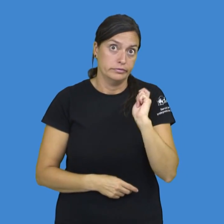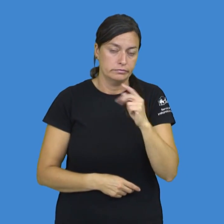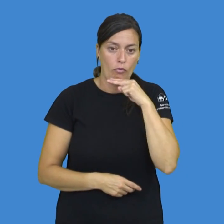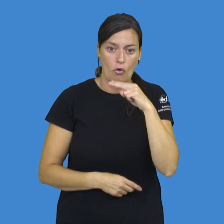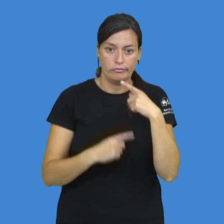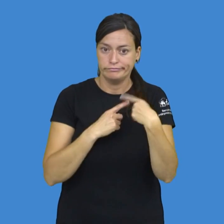pis